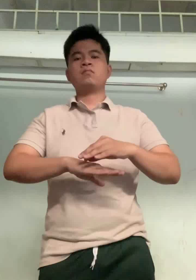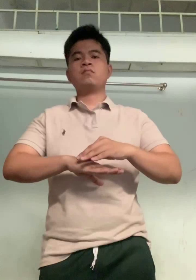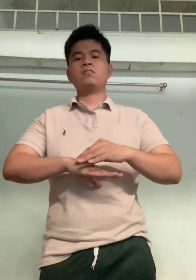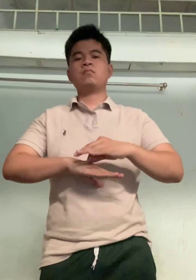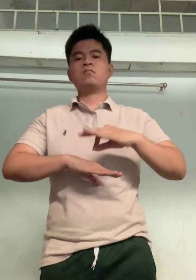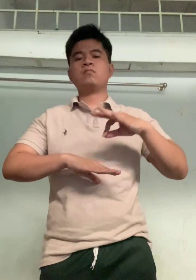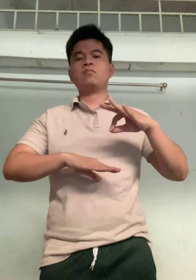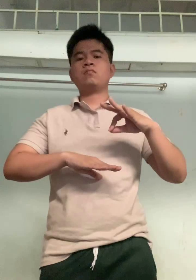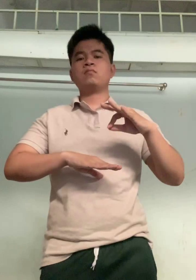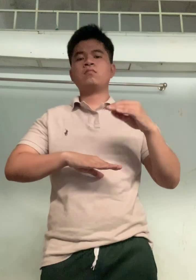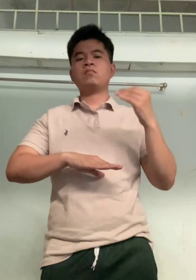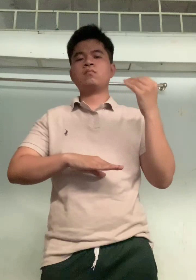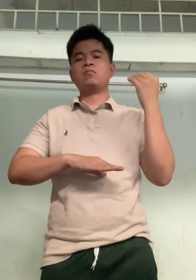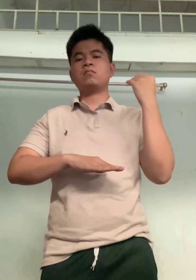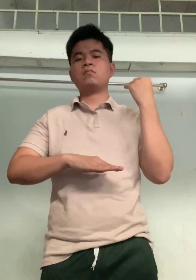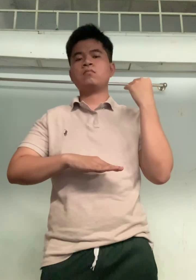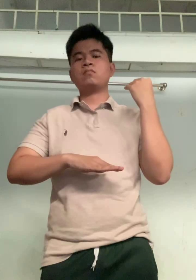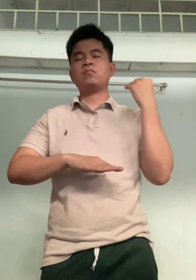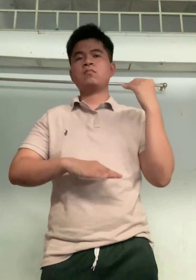tuan truoc